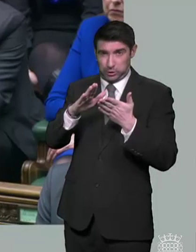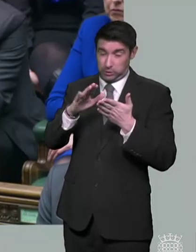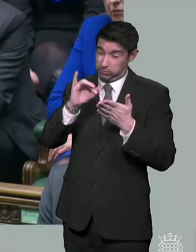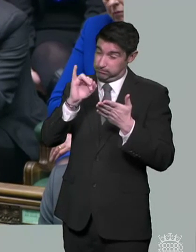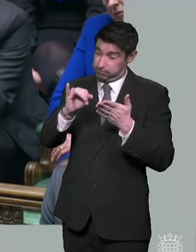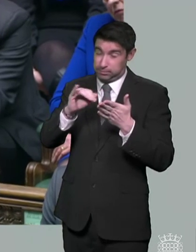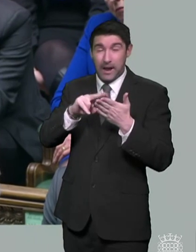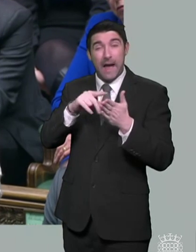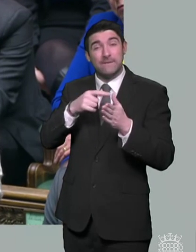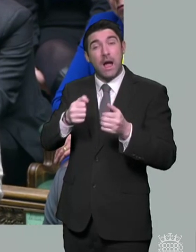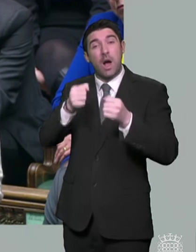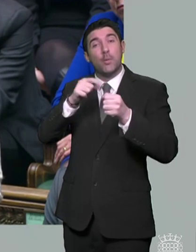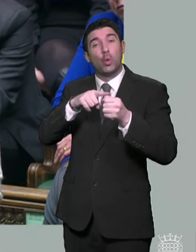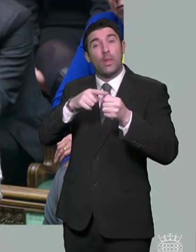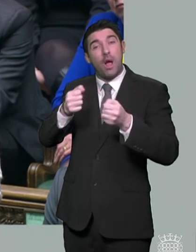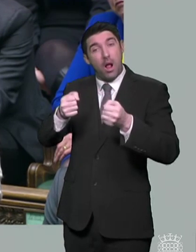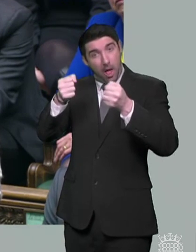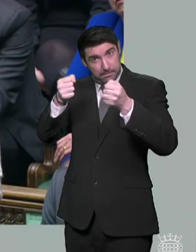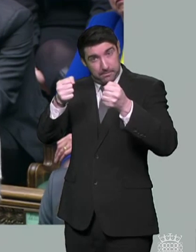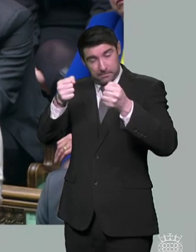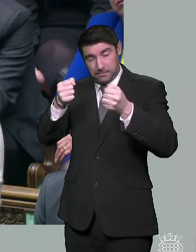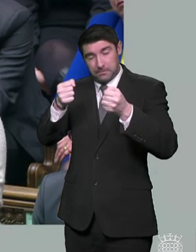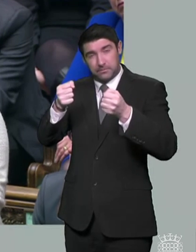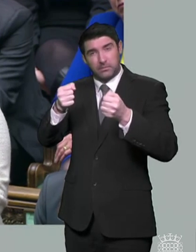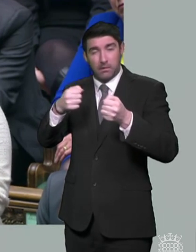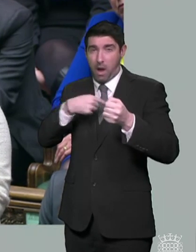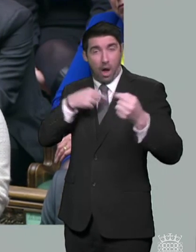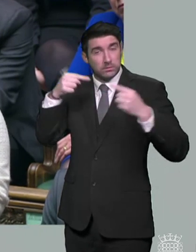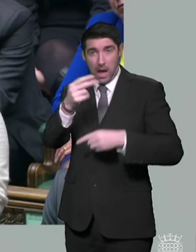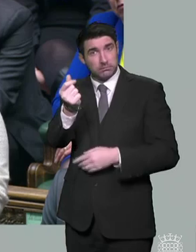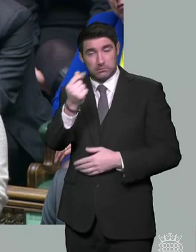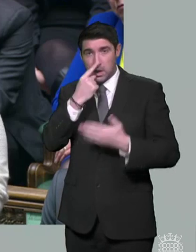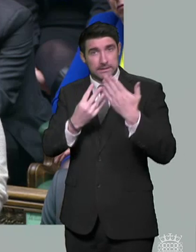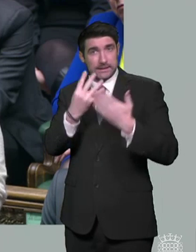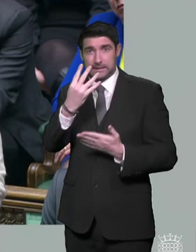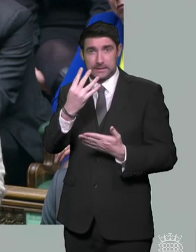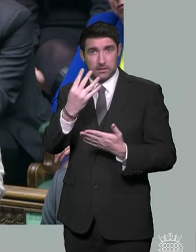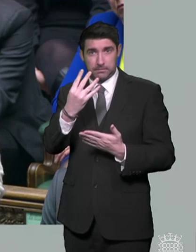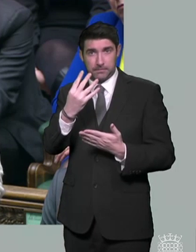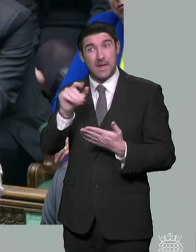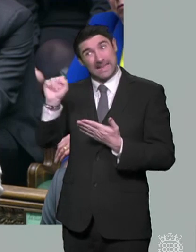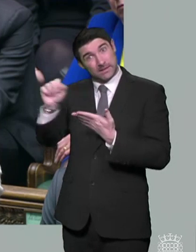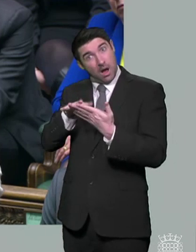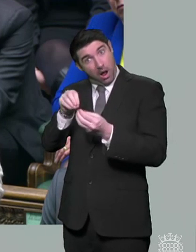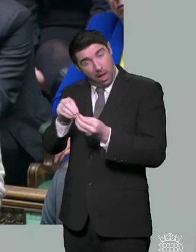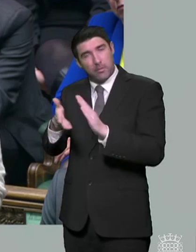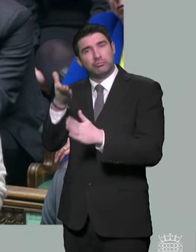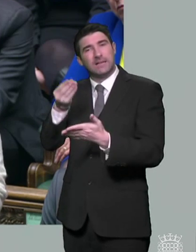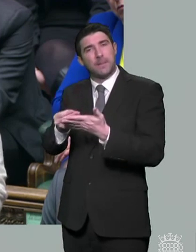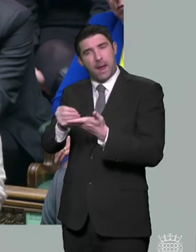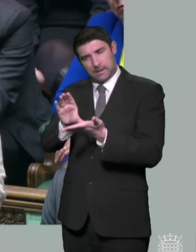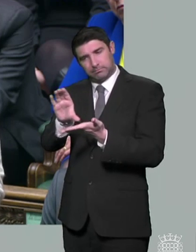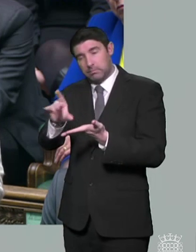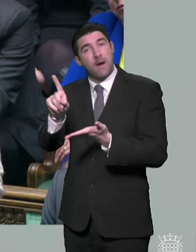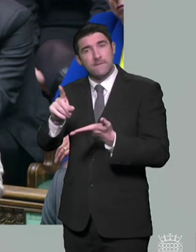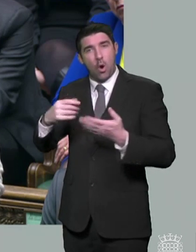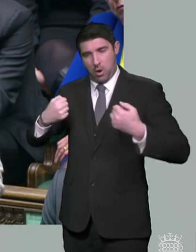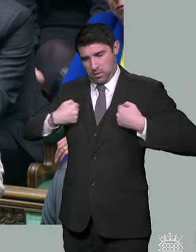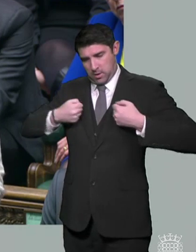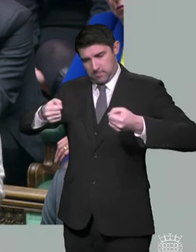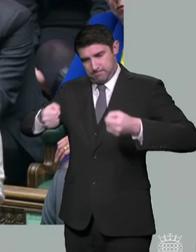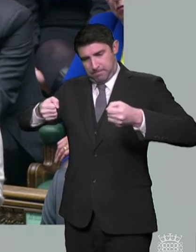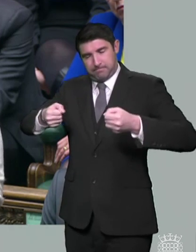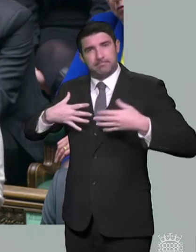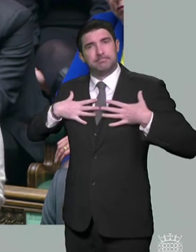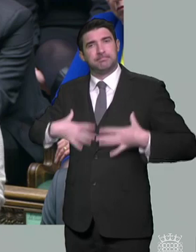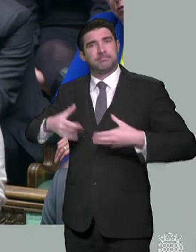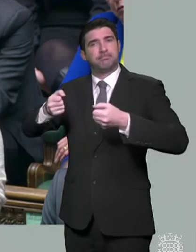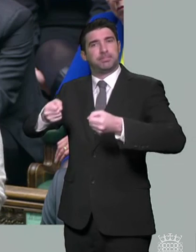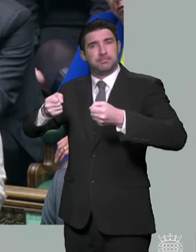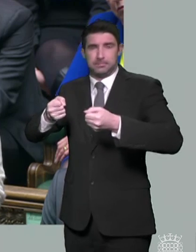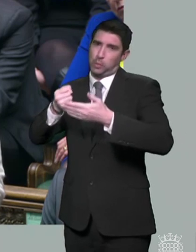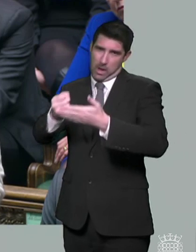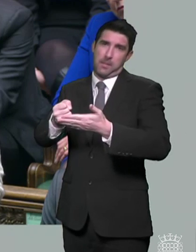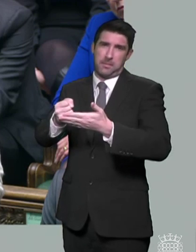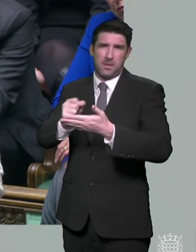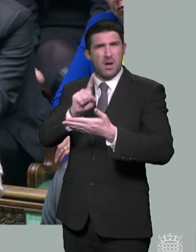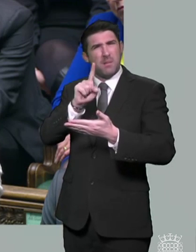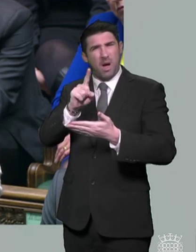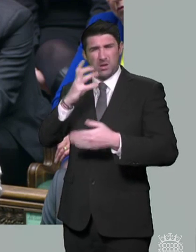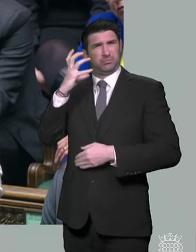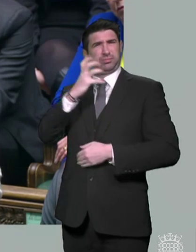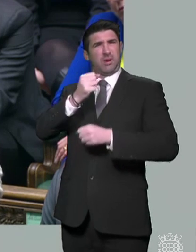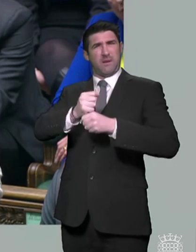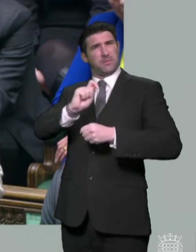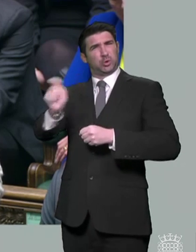His family and his club, the West Bridgford Colts, raised money in his honour to buy more defibrillators to put on-site, but were faced with a VAT bill of hundreds of pounds on each life-saving device.